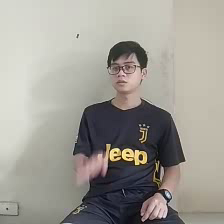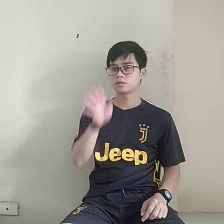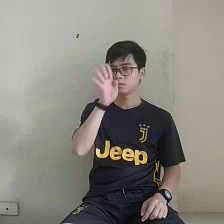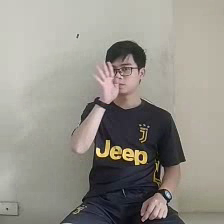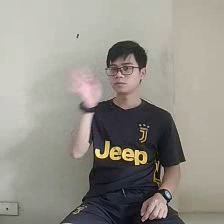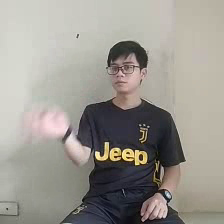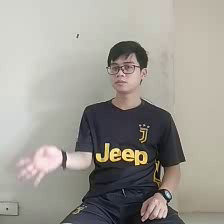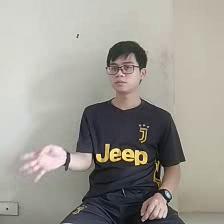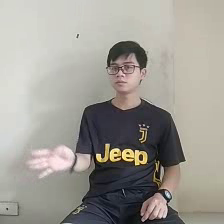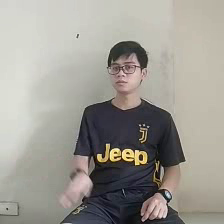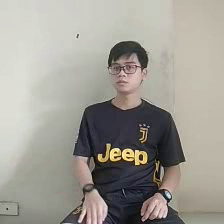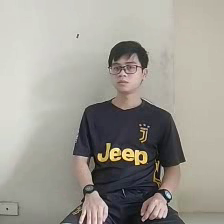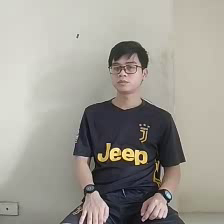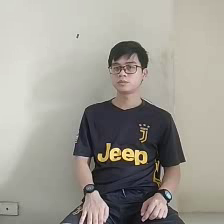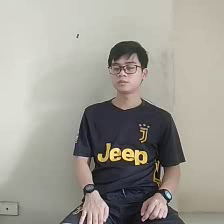Nôn ói